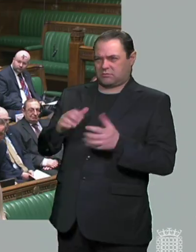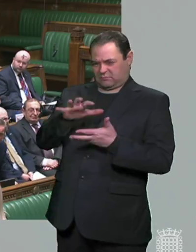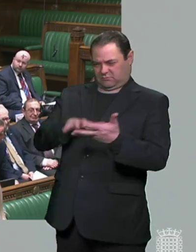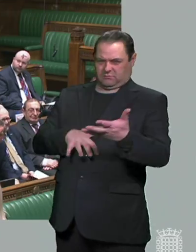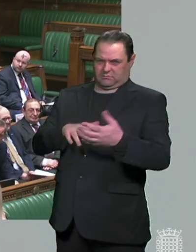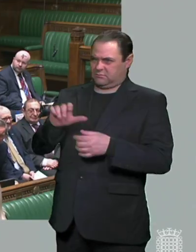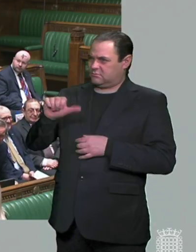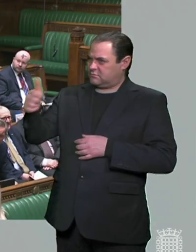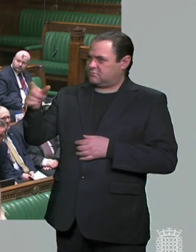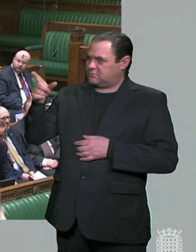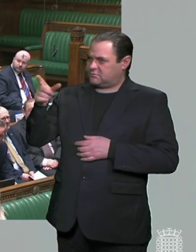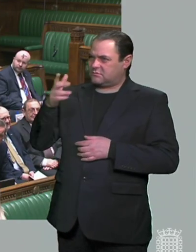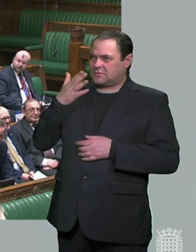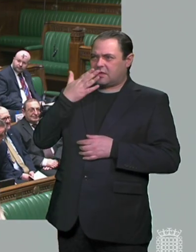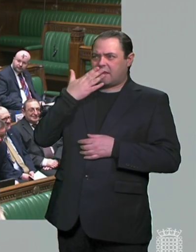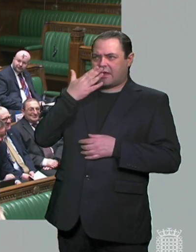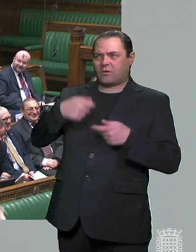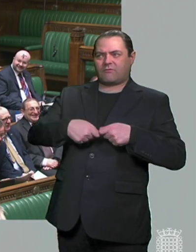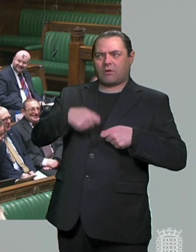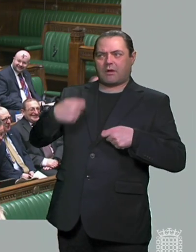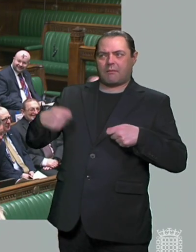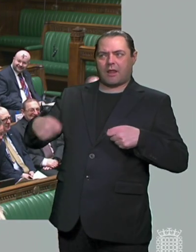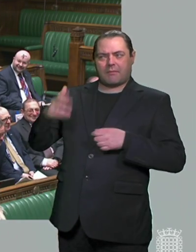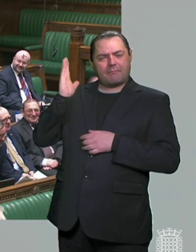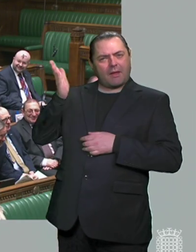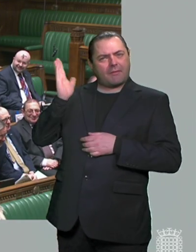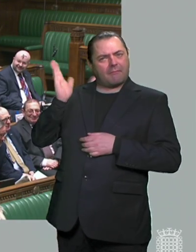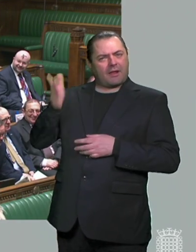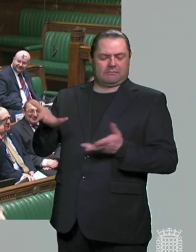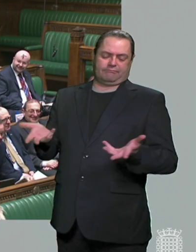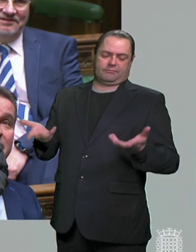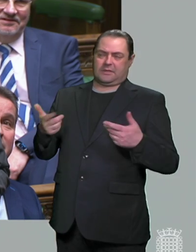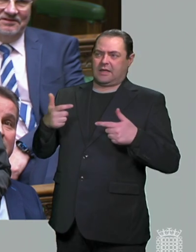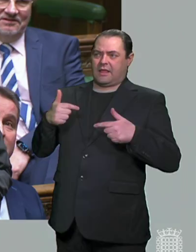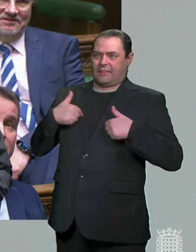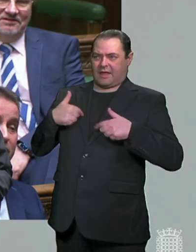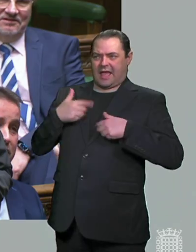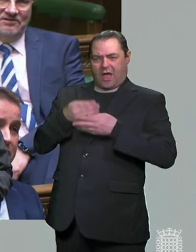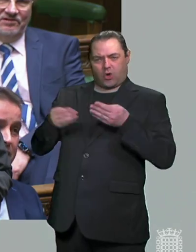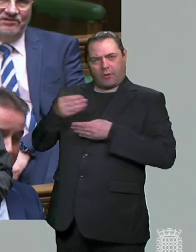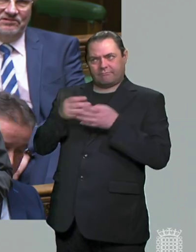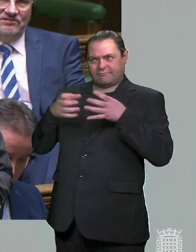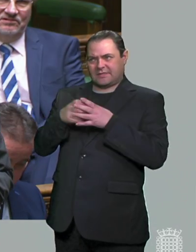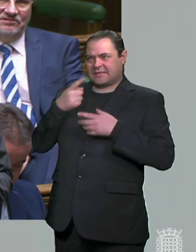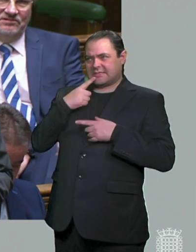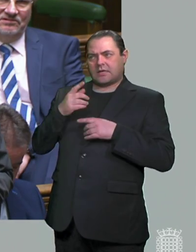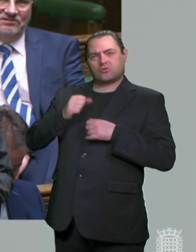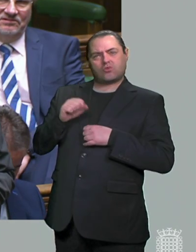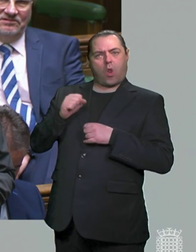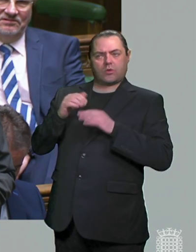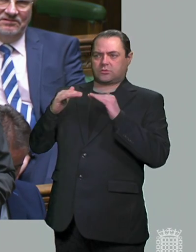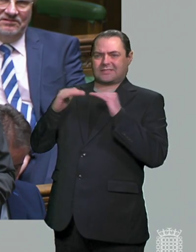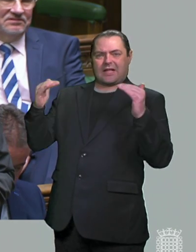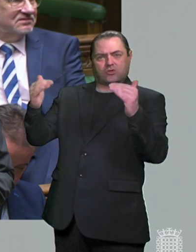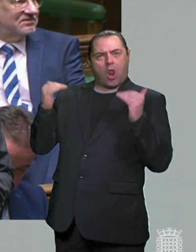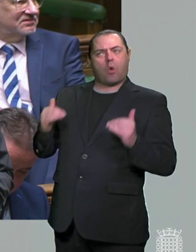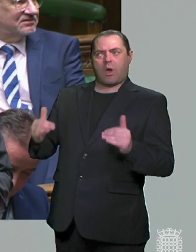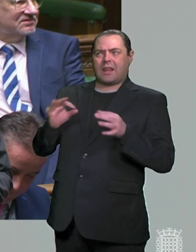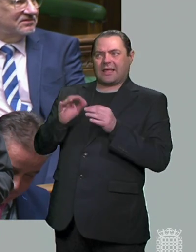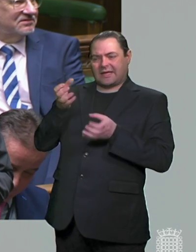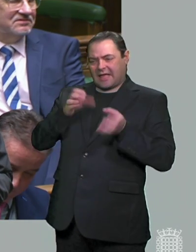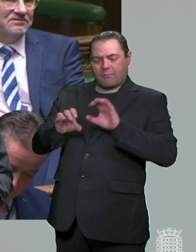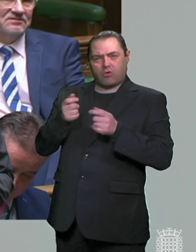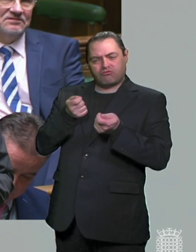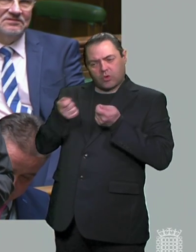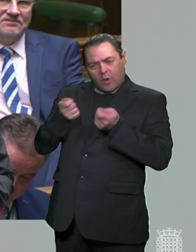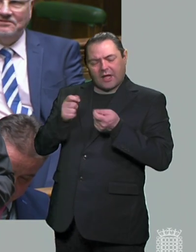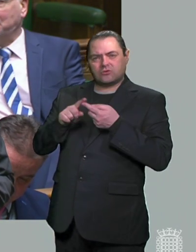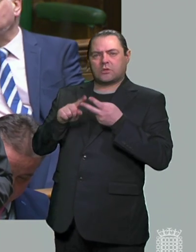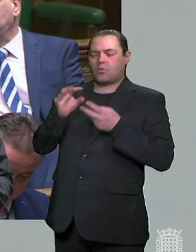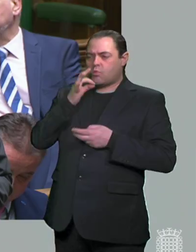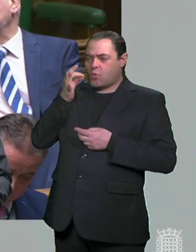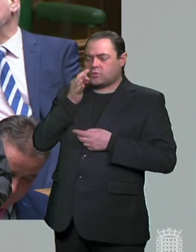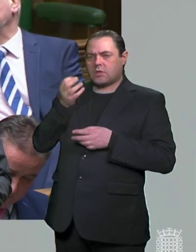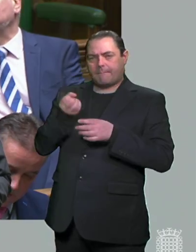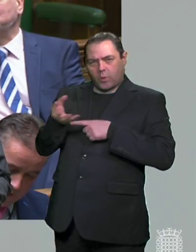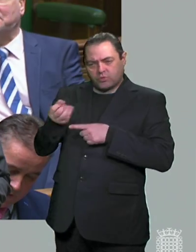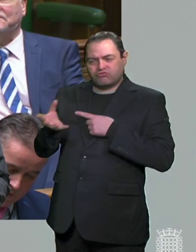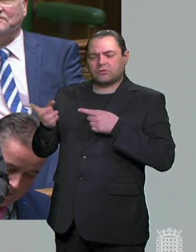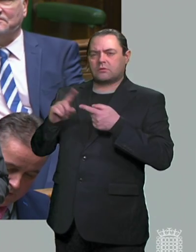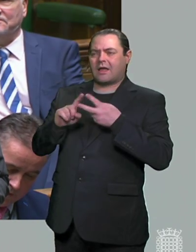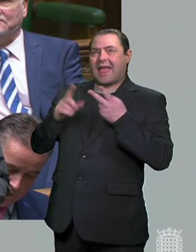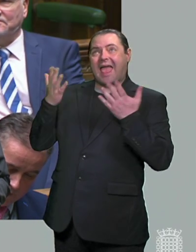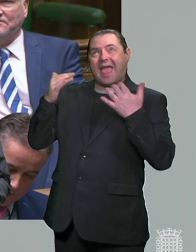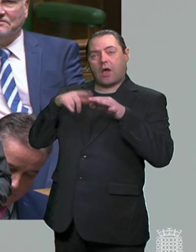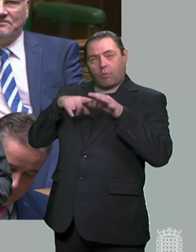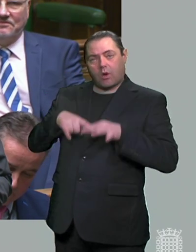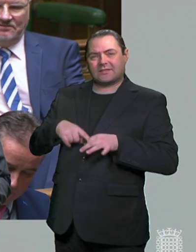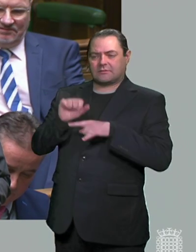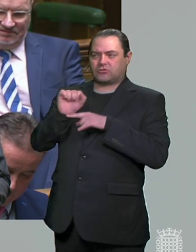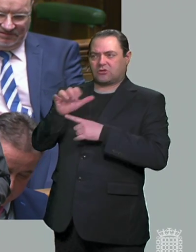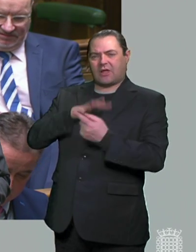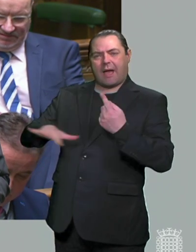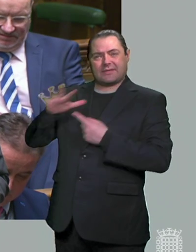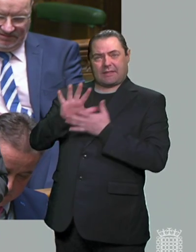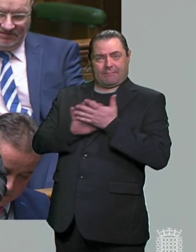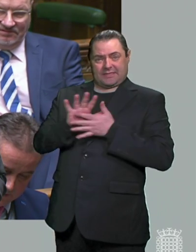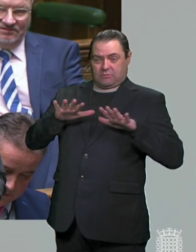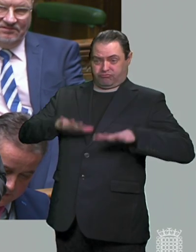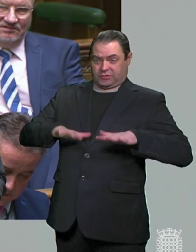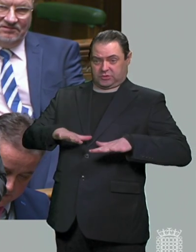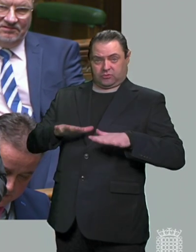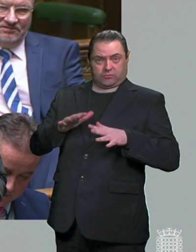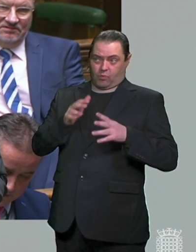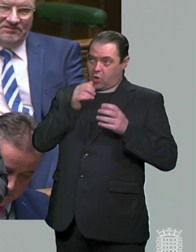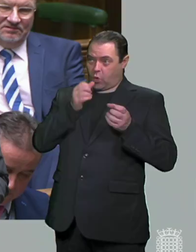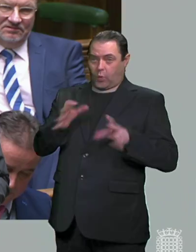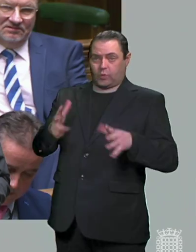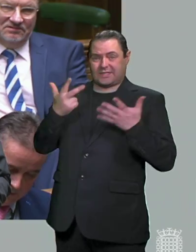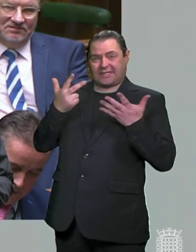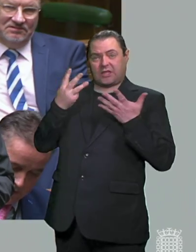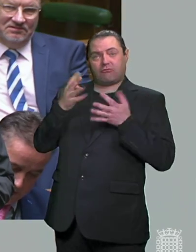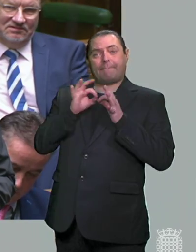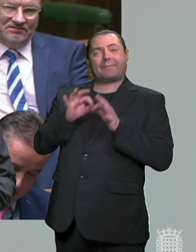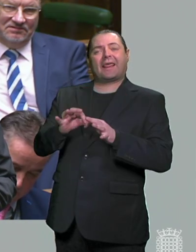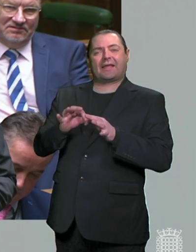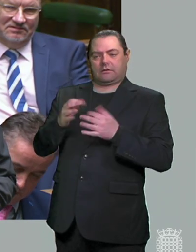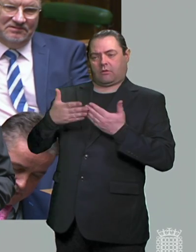I thank the governor-general for that long-winded response. According to a report by the Economics for the Environment Consultancy, lower standards just in chemical regulation, water pollution, air quality and the protection of habitats will cost the British Government £83 billion over the next three decades.